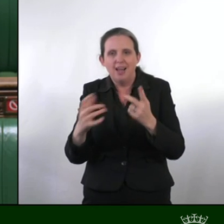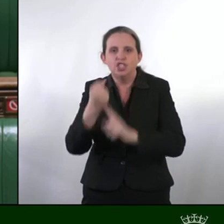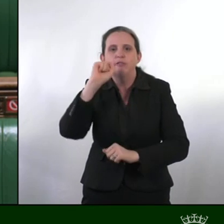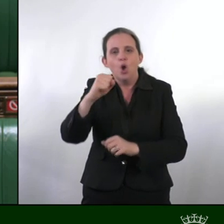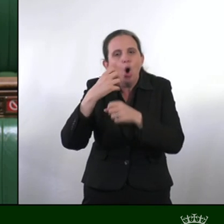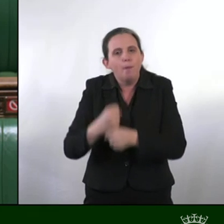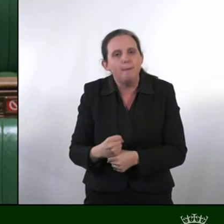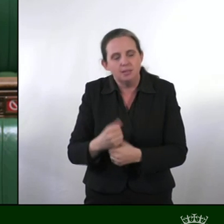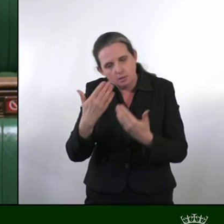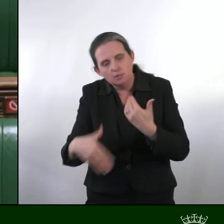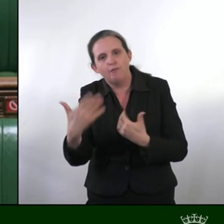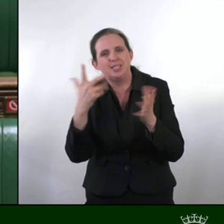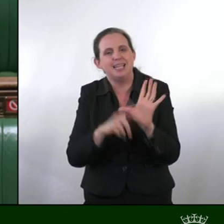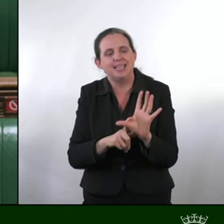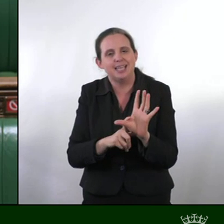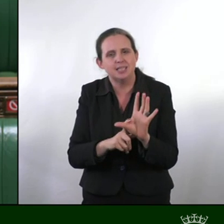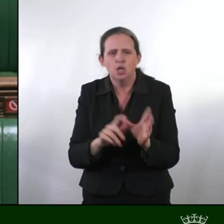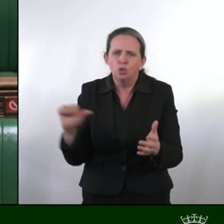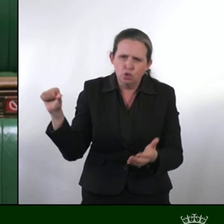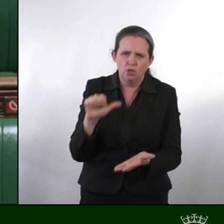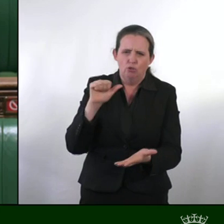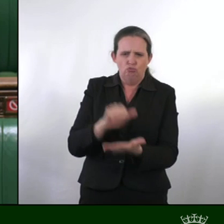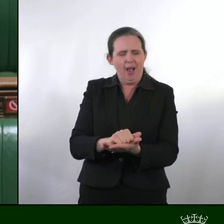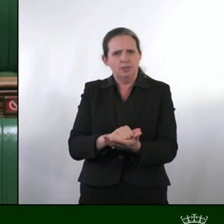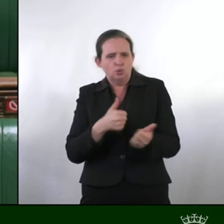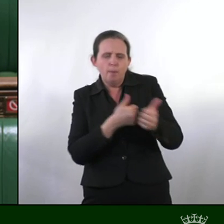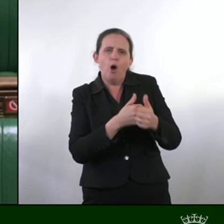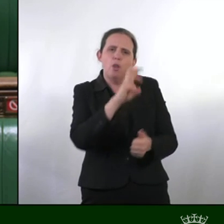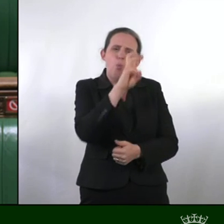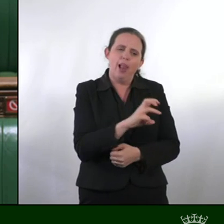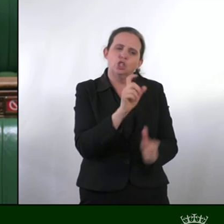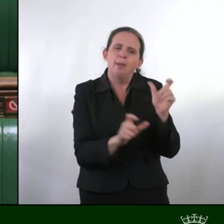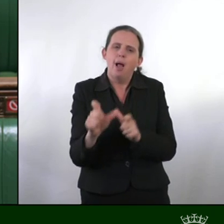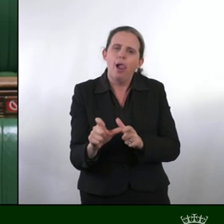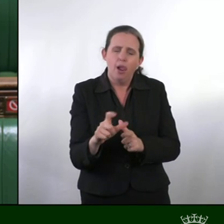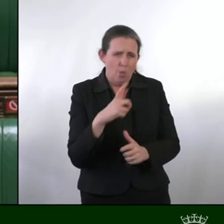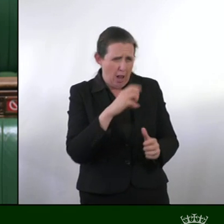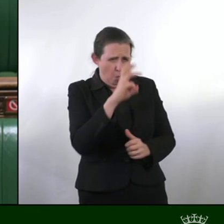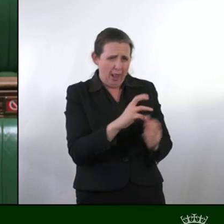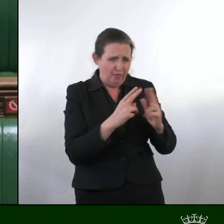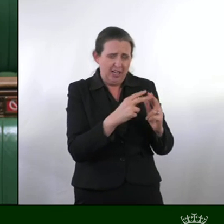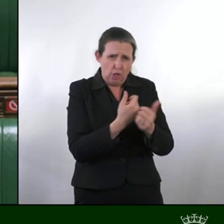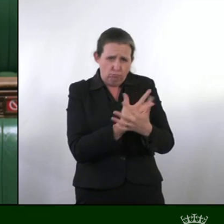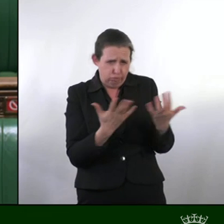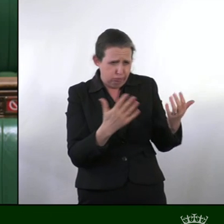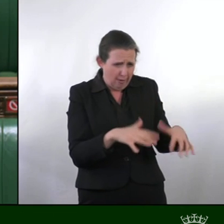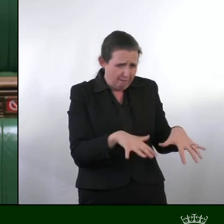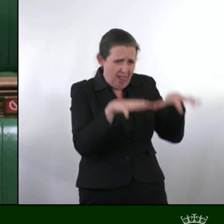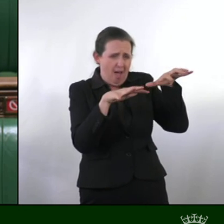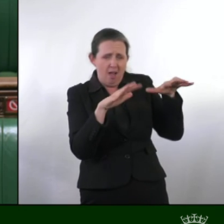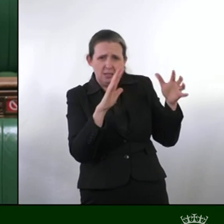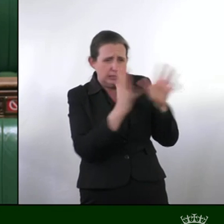It means doing the right thing by the people of Wales to repair flood damage and make safe legacy coal tips.